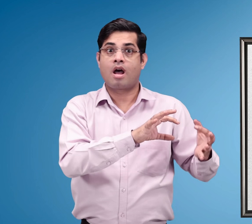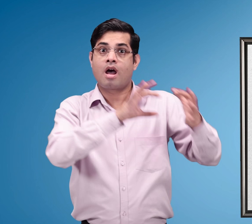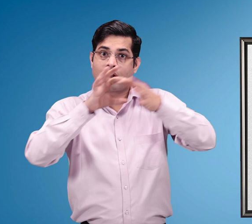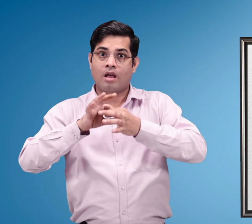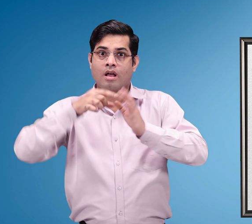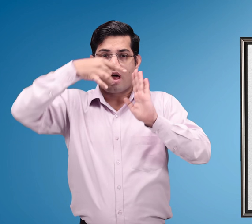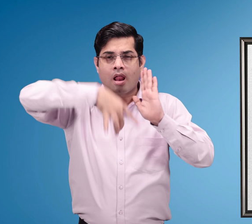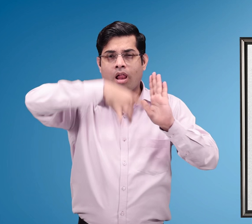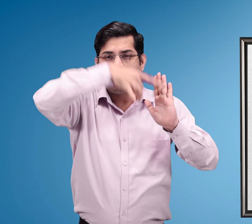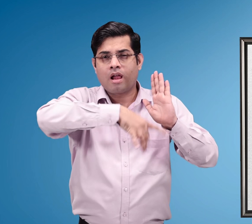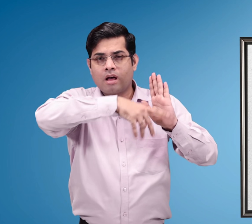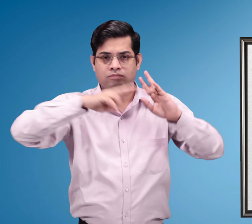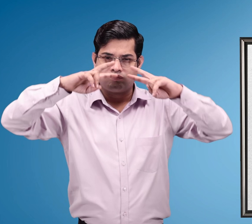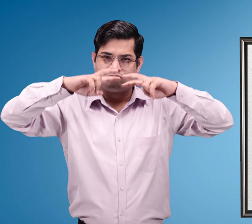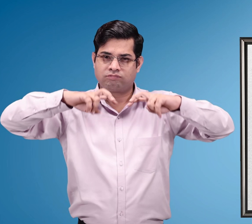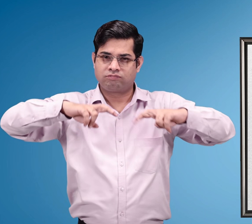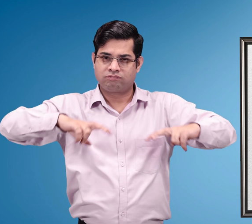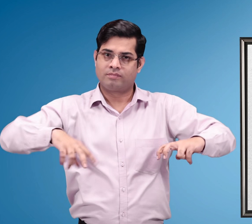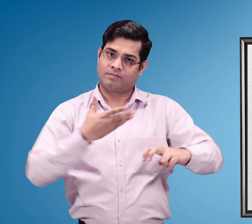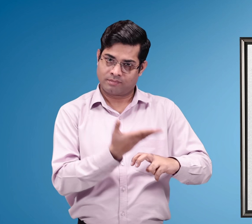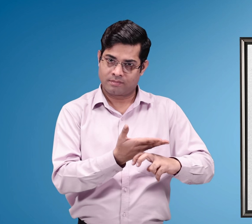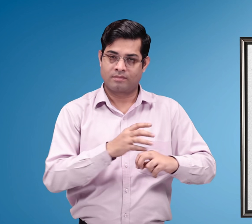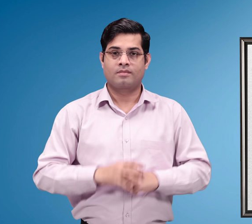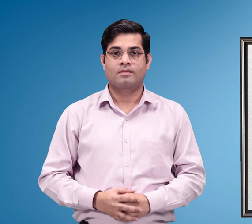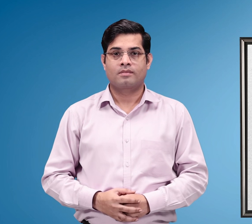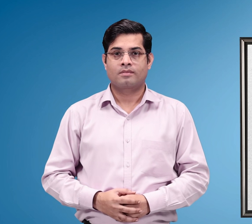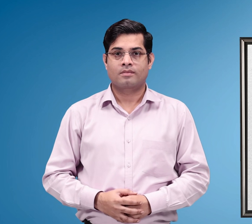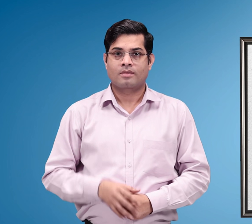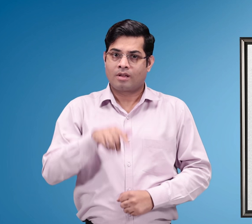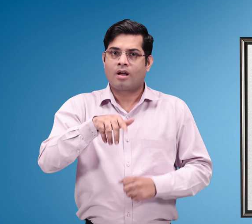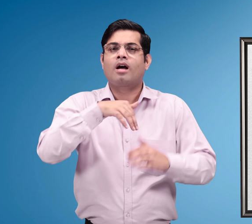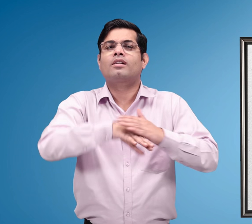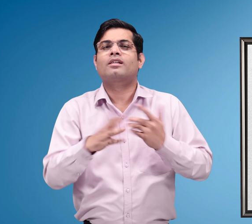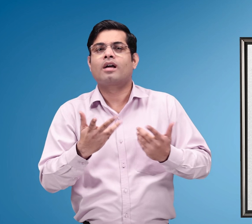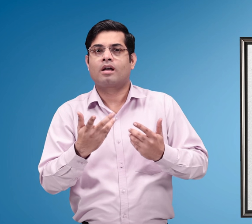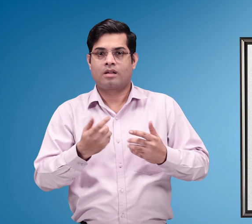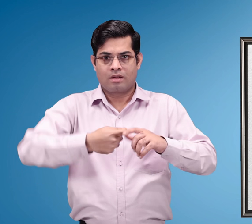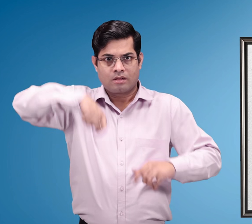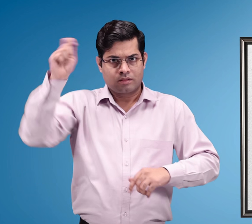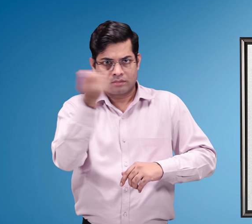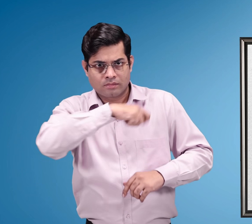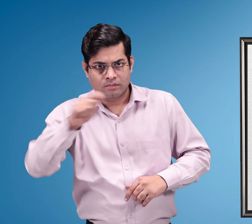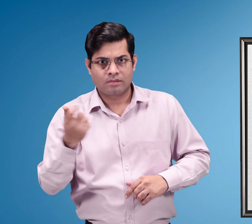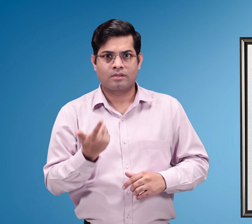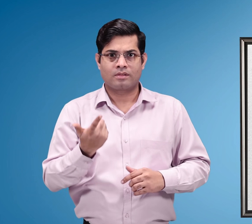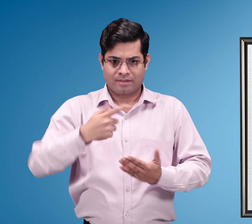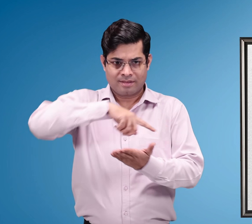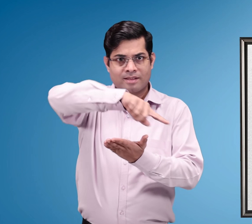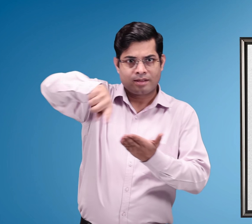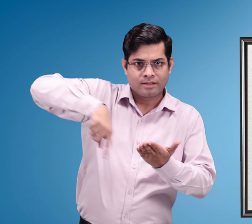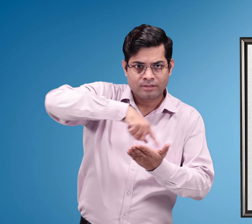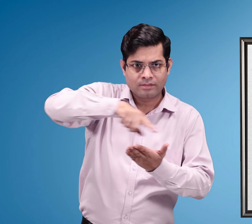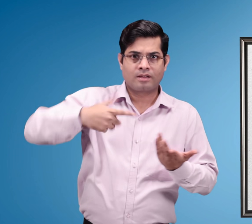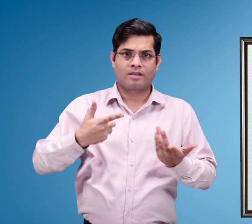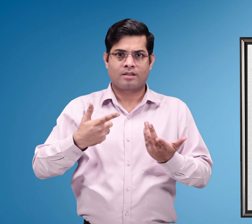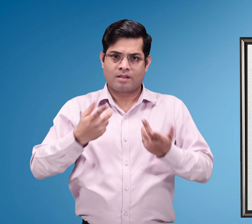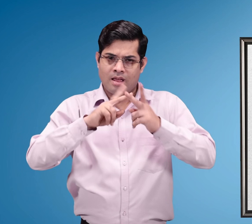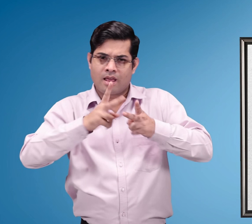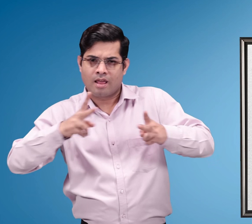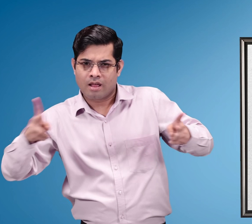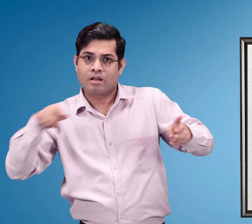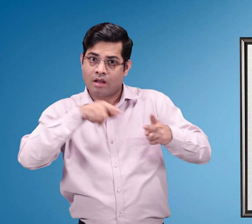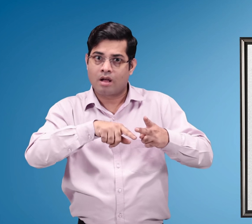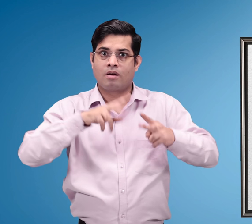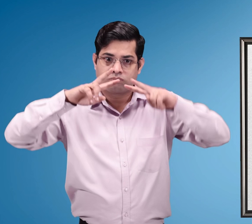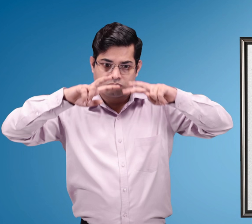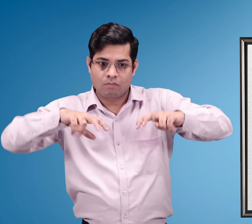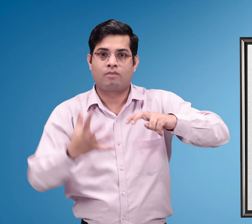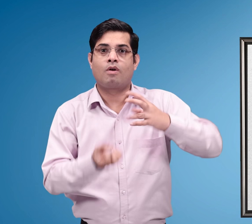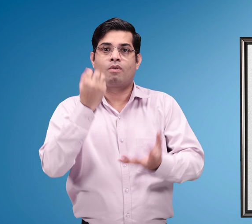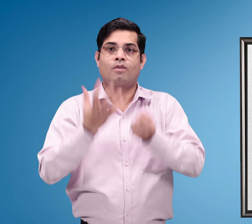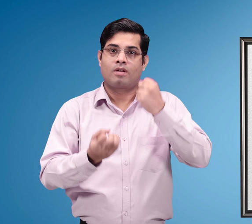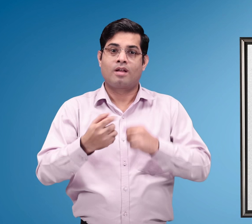It also involves exploration and excavation to find tools, tools, weapons, pots, pans, etc.